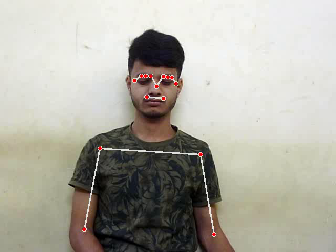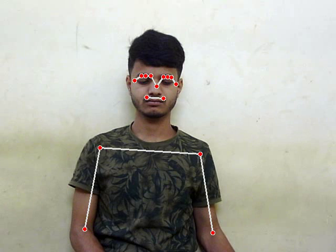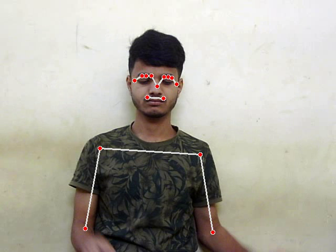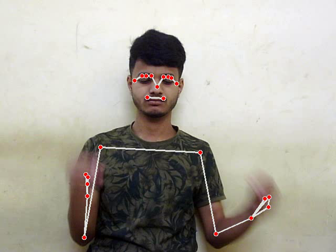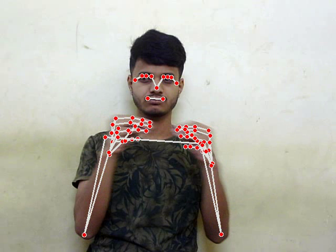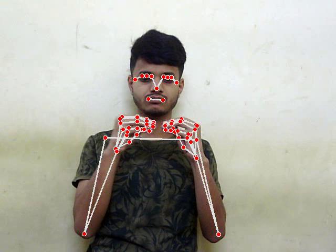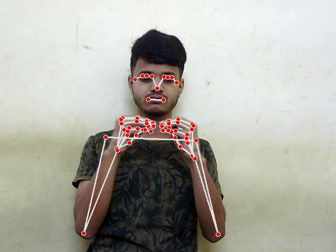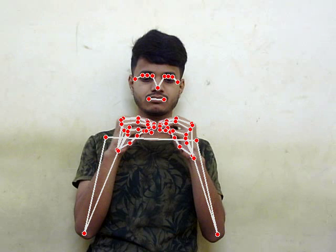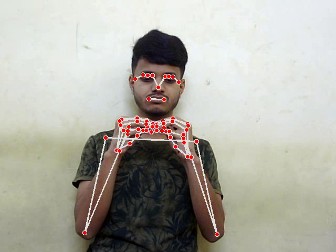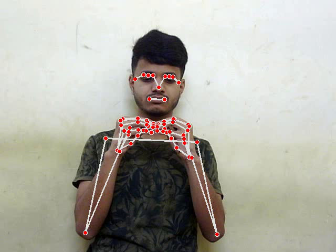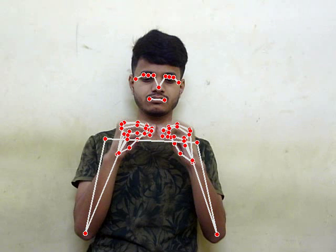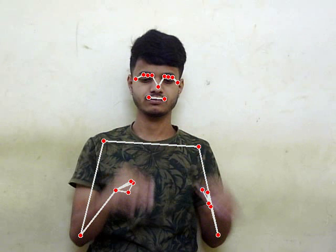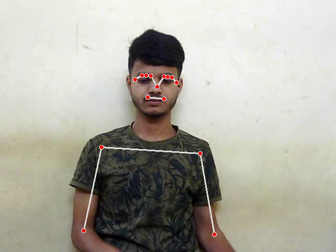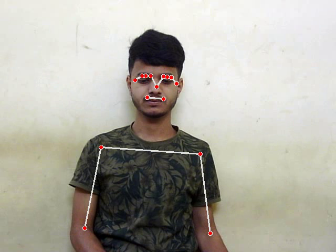more